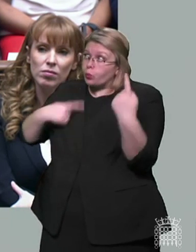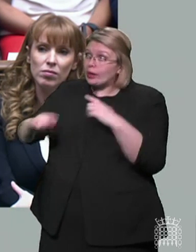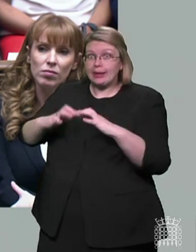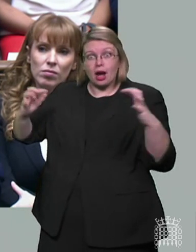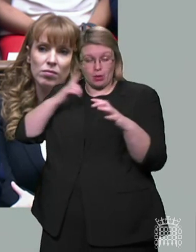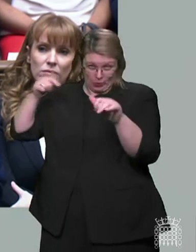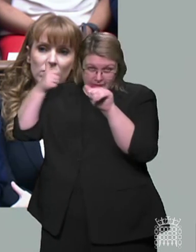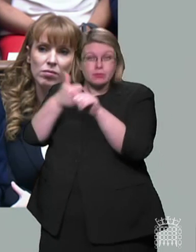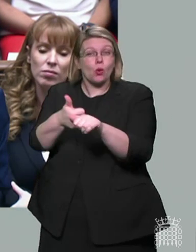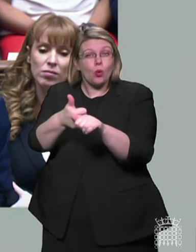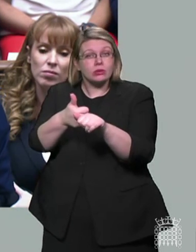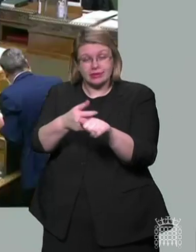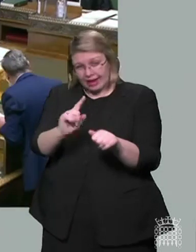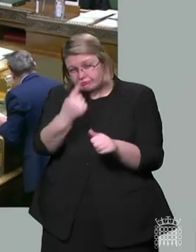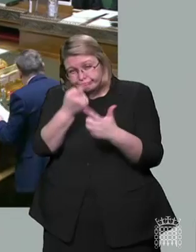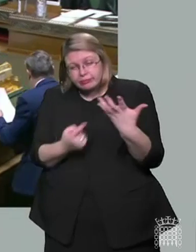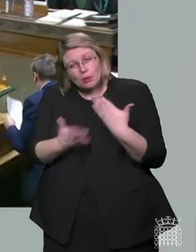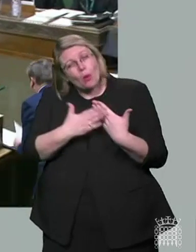Will he do so?